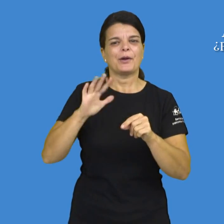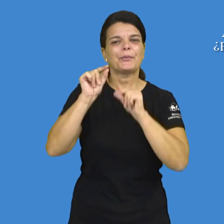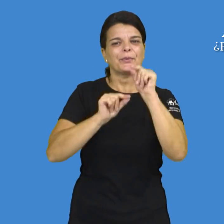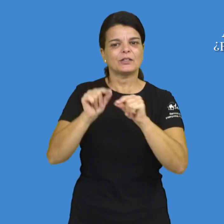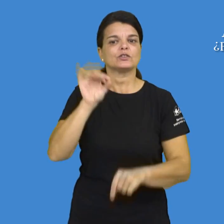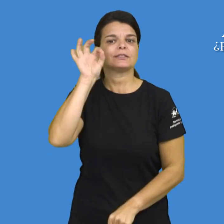virus